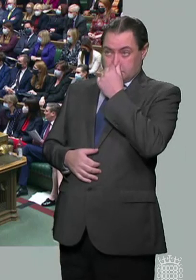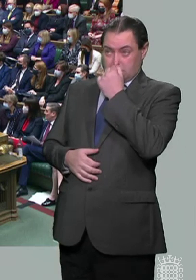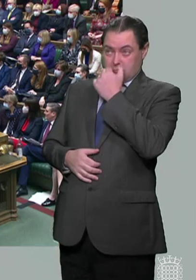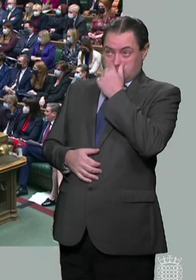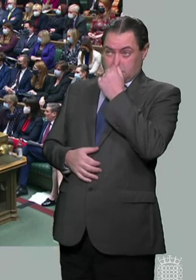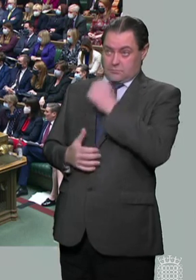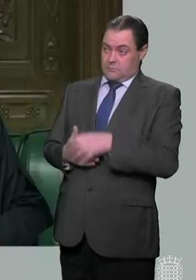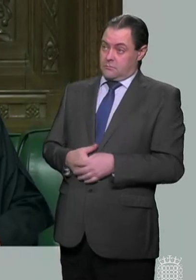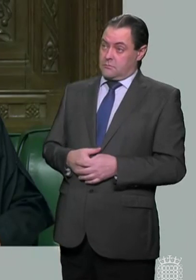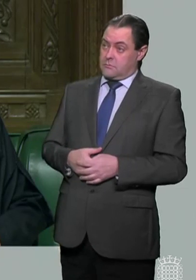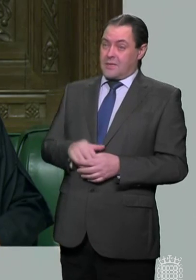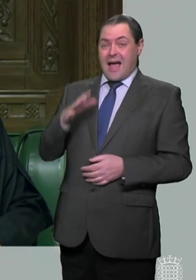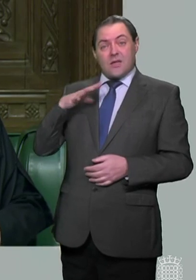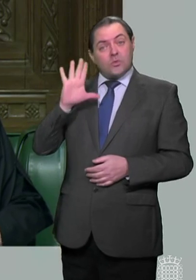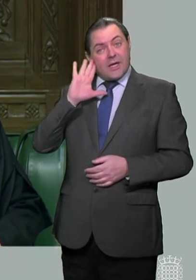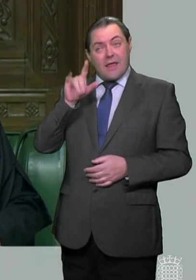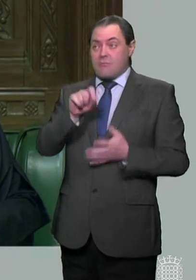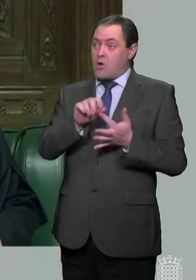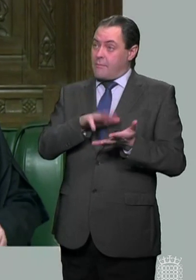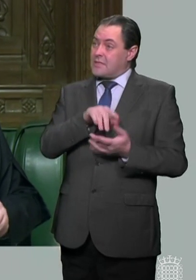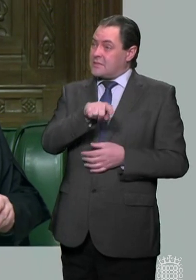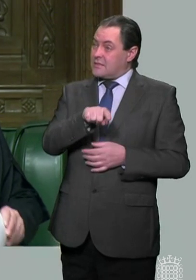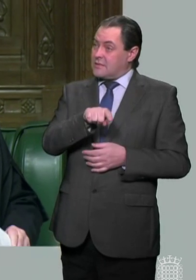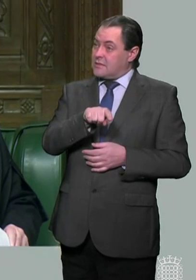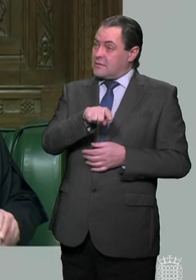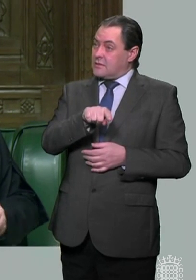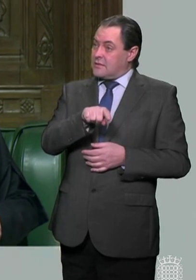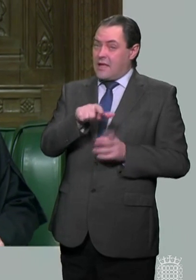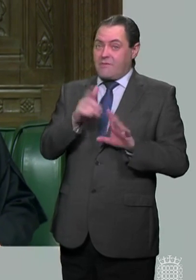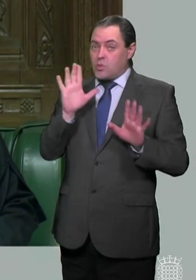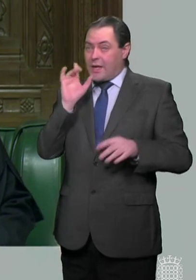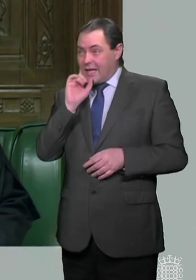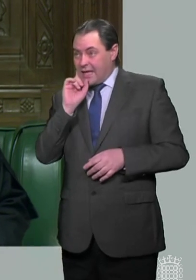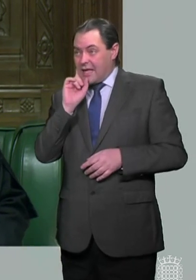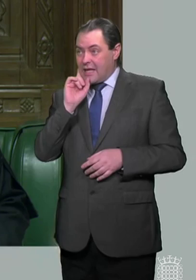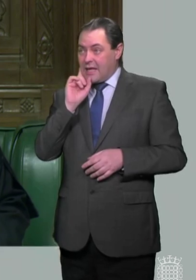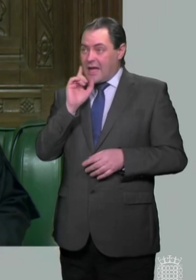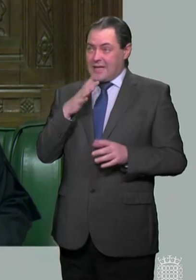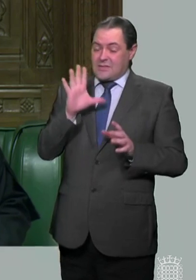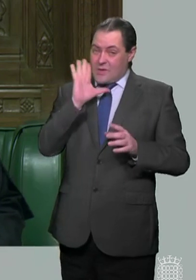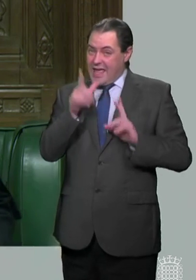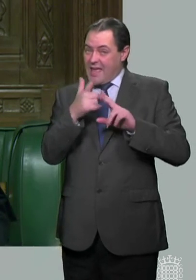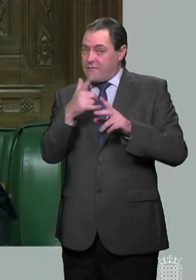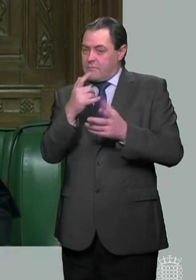Order. I must hear what the Prime Minister is saying, because I need to know what is being said.